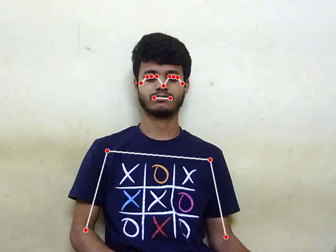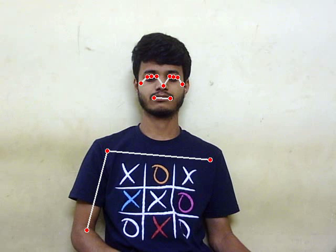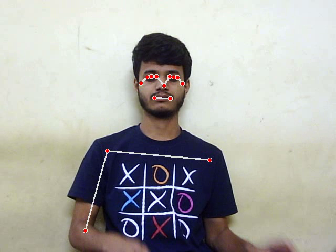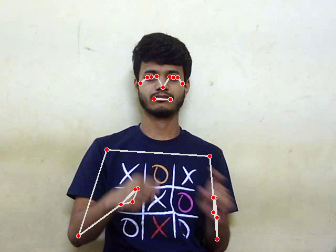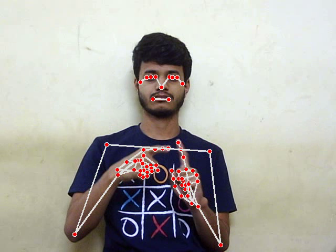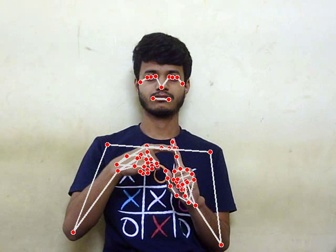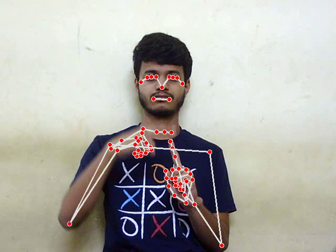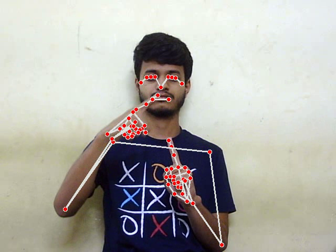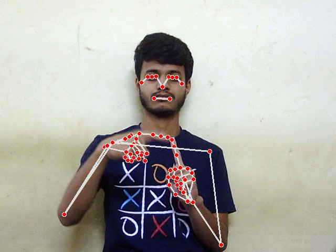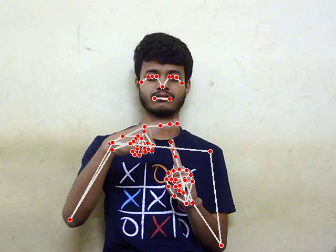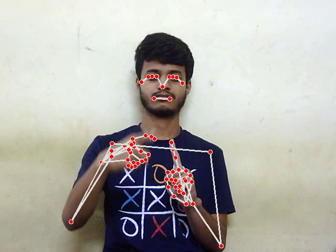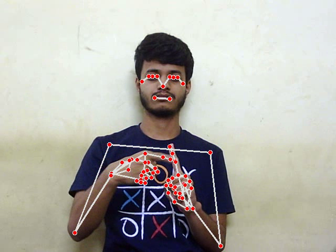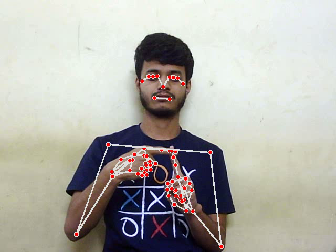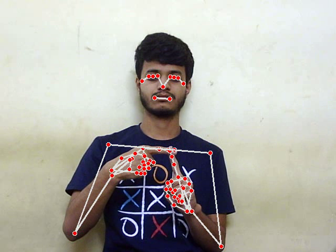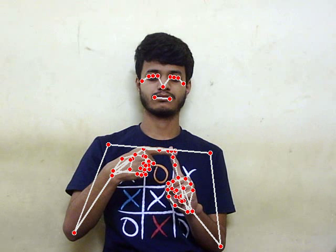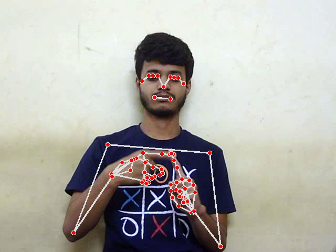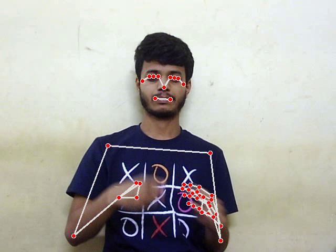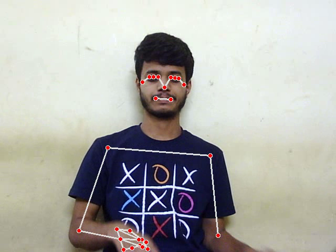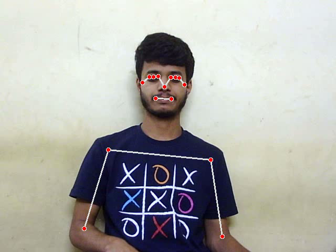when